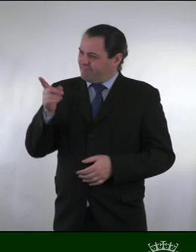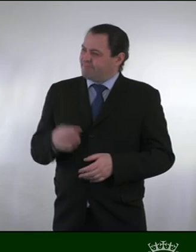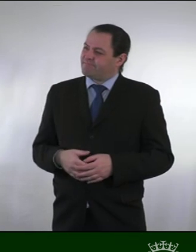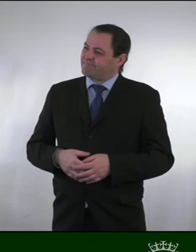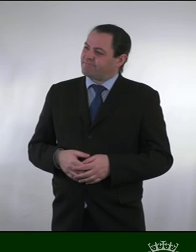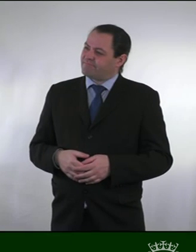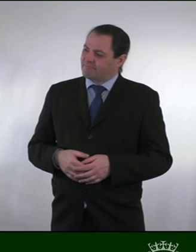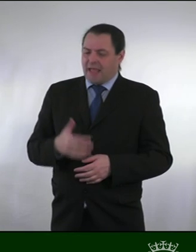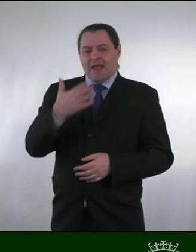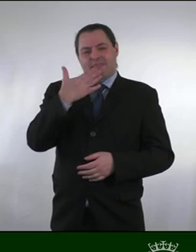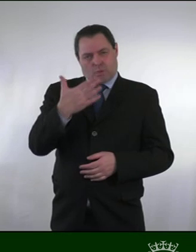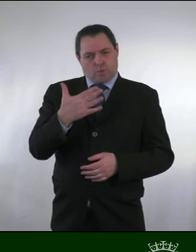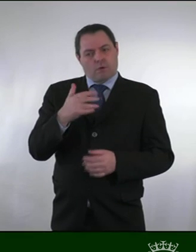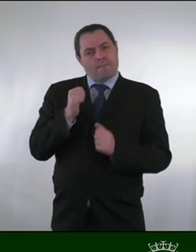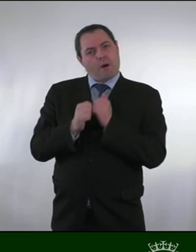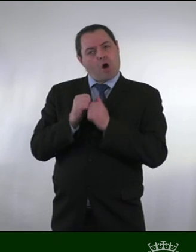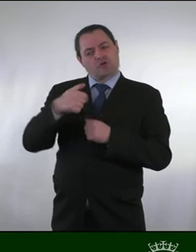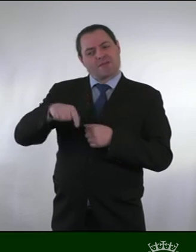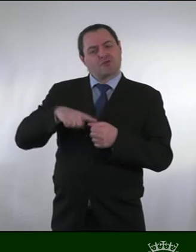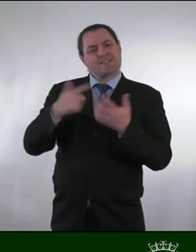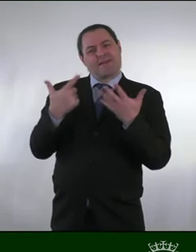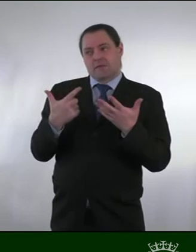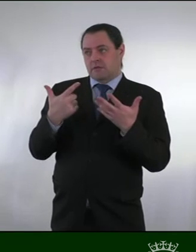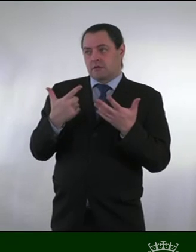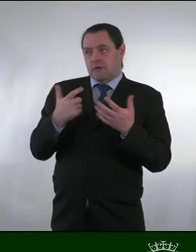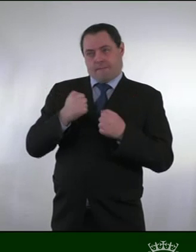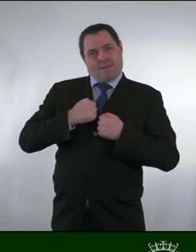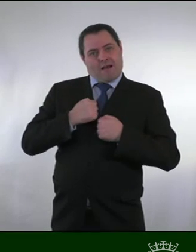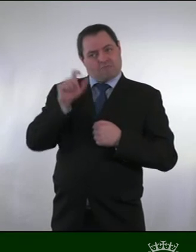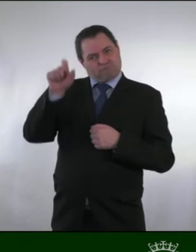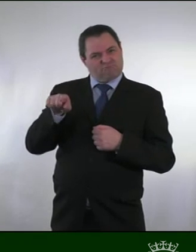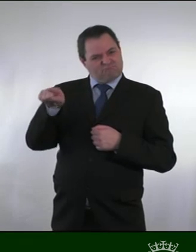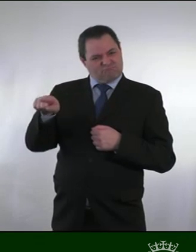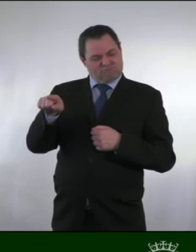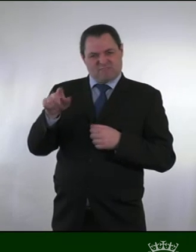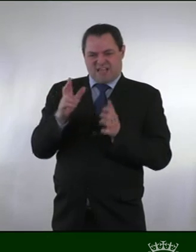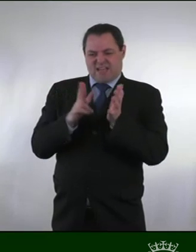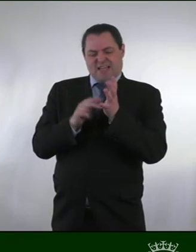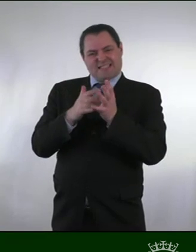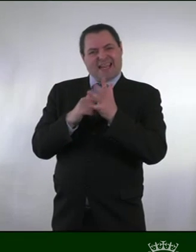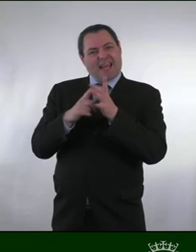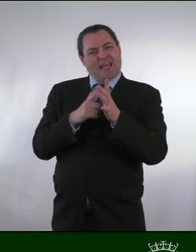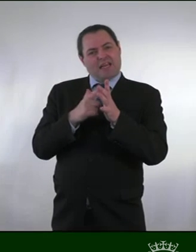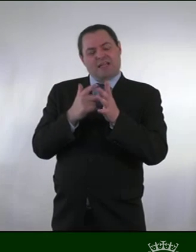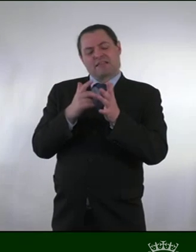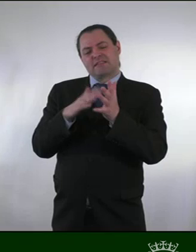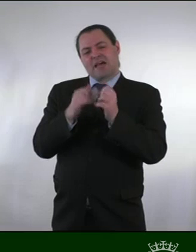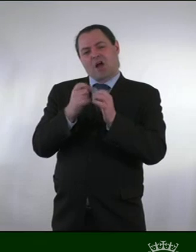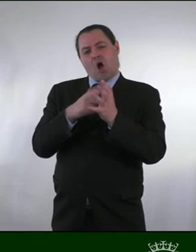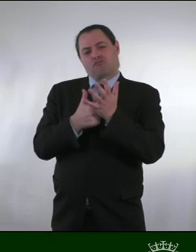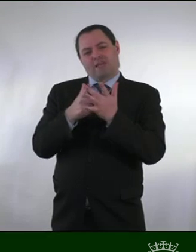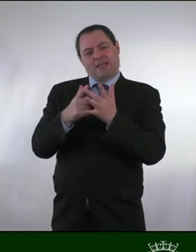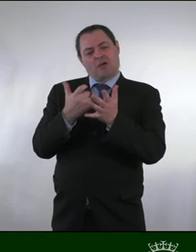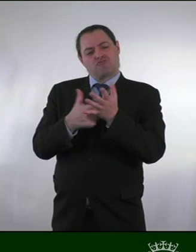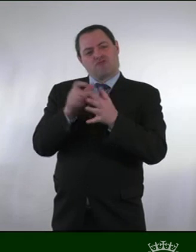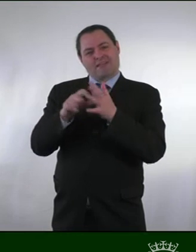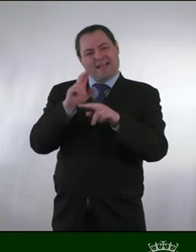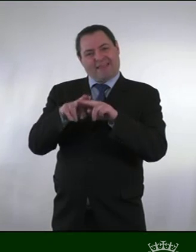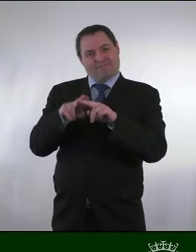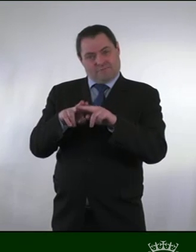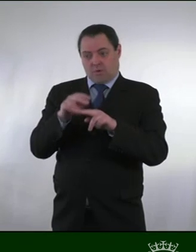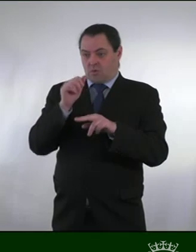On 7 March this year, my constituent Nazanin Zaghari-Ratcliffe’s unjustified five-year prison sentence will finally come to an end.